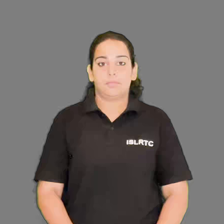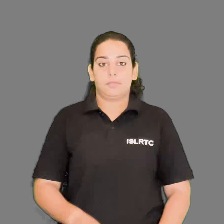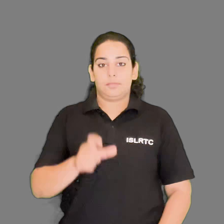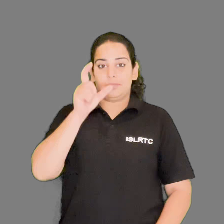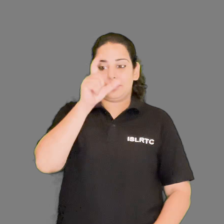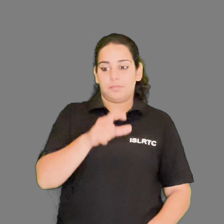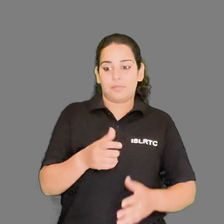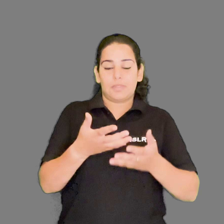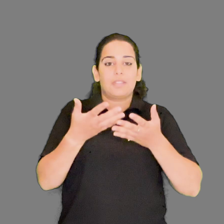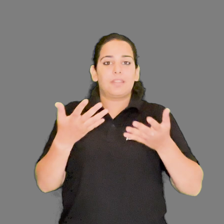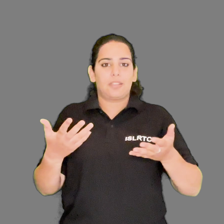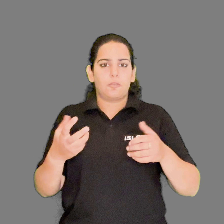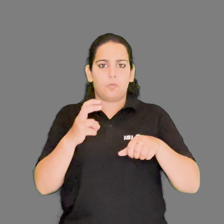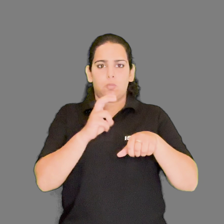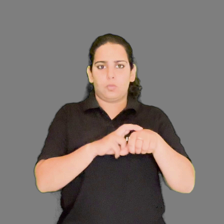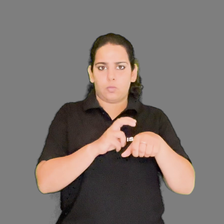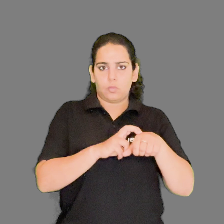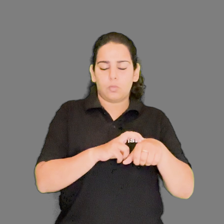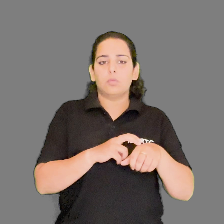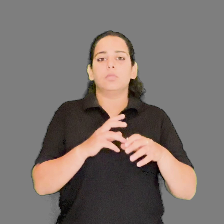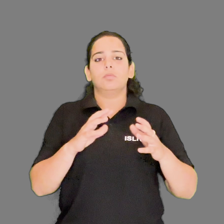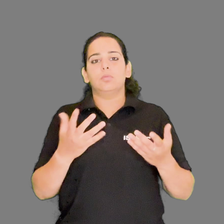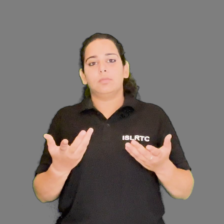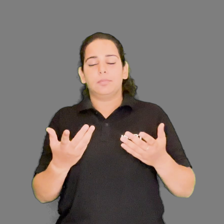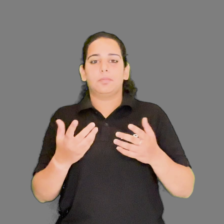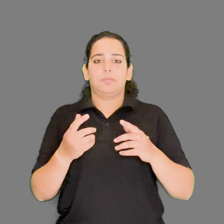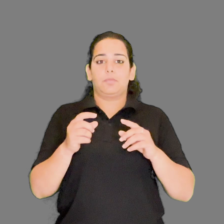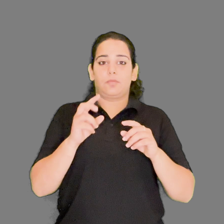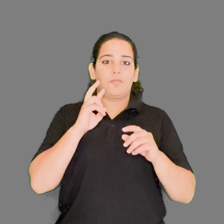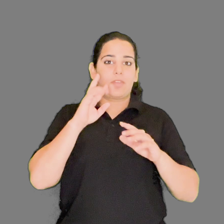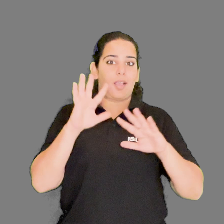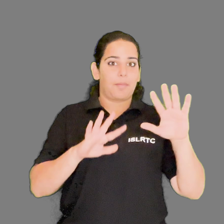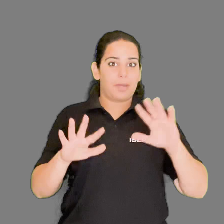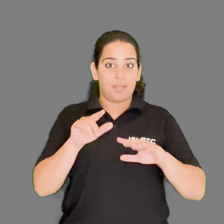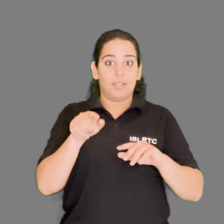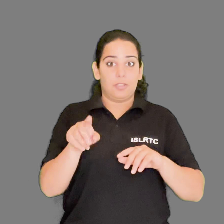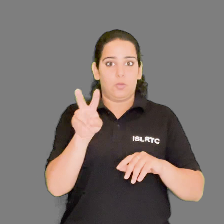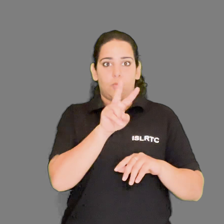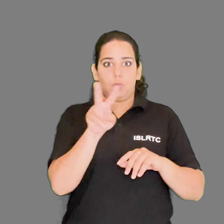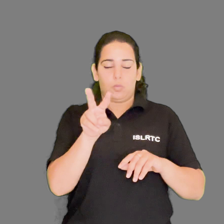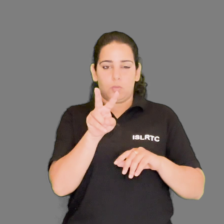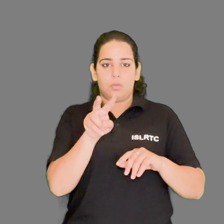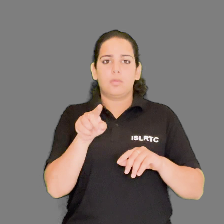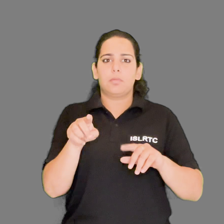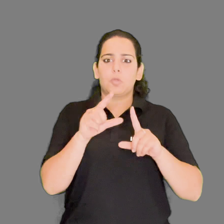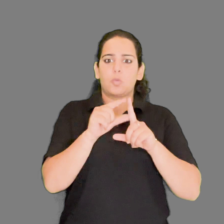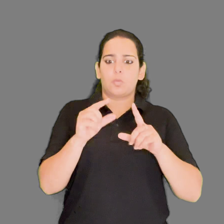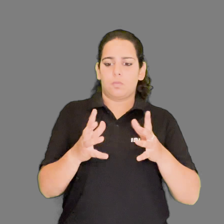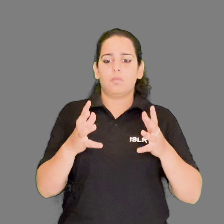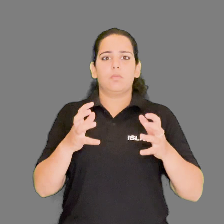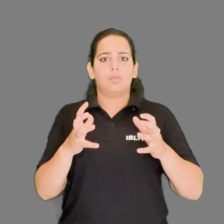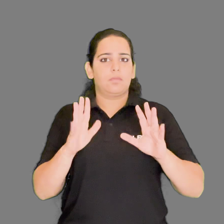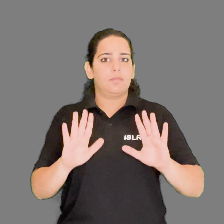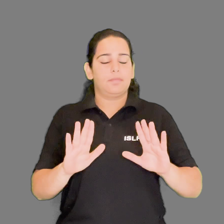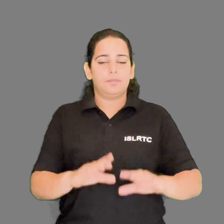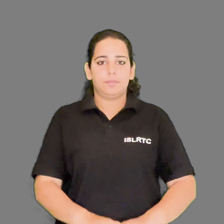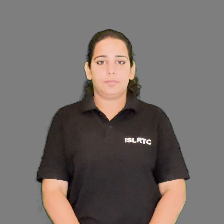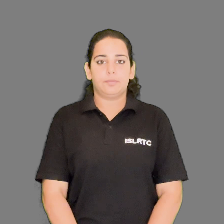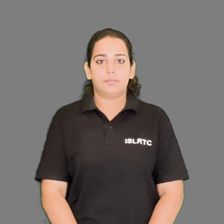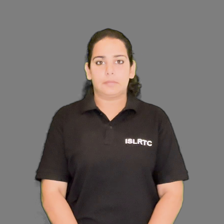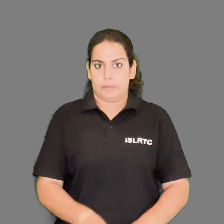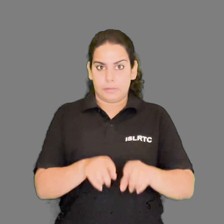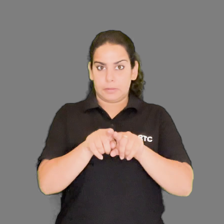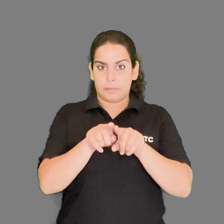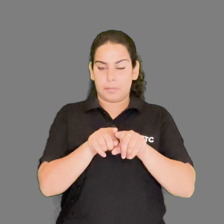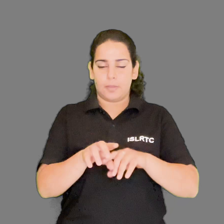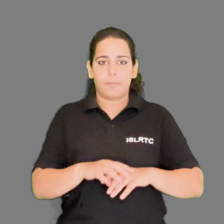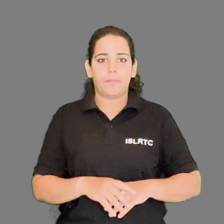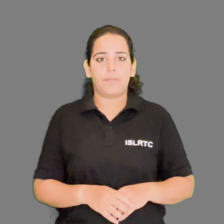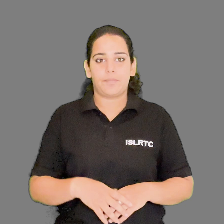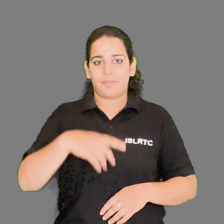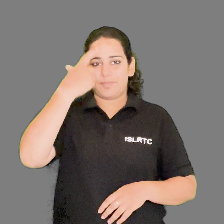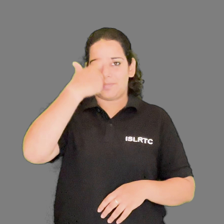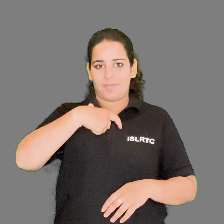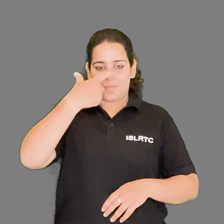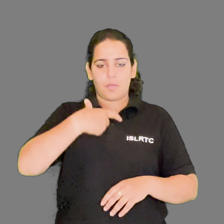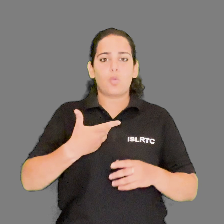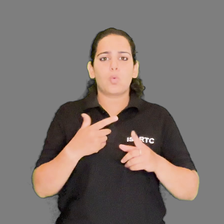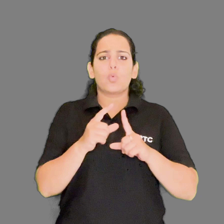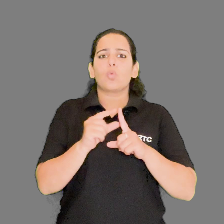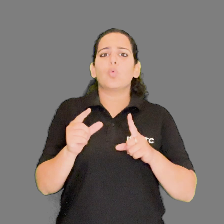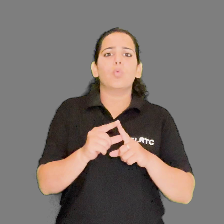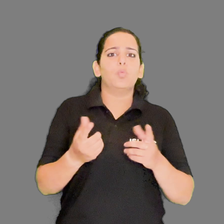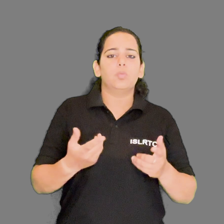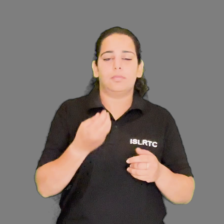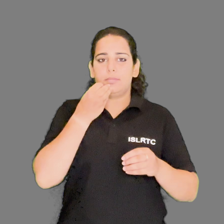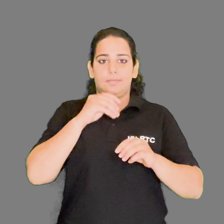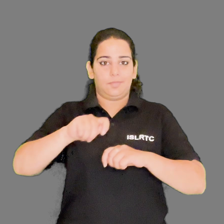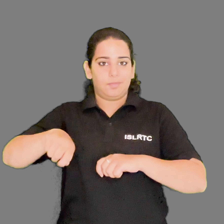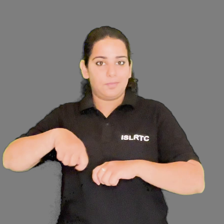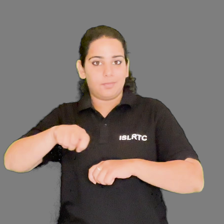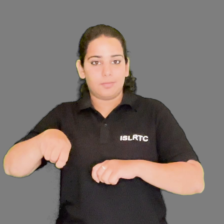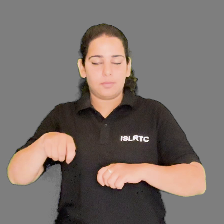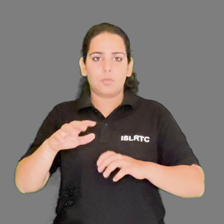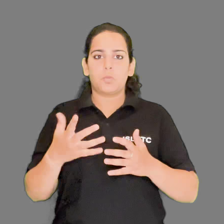Fare The price charged to transport a person